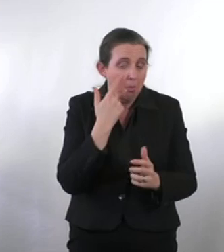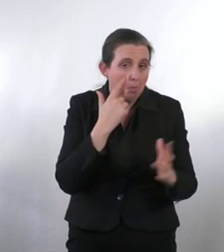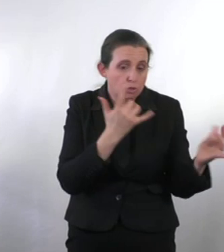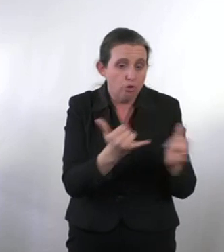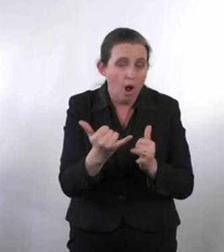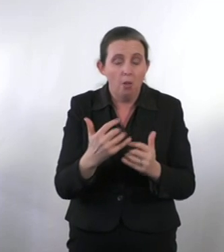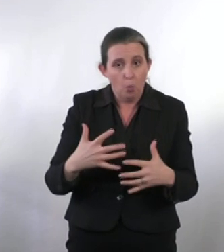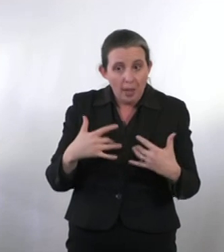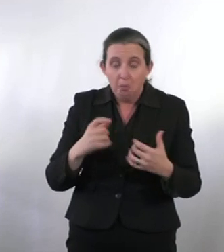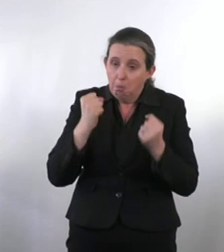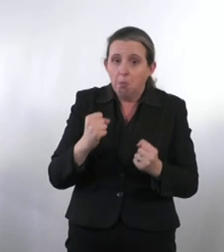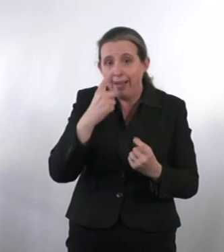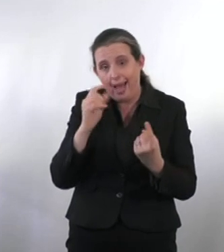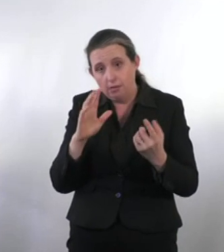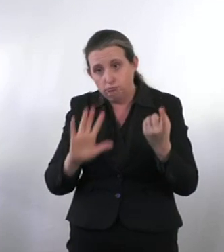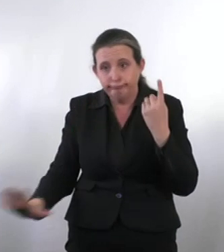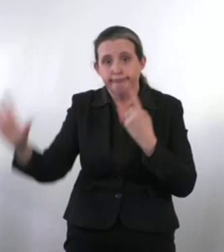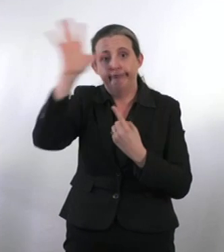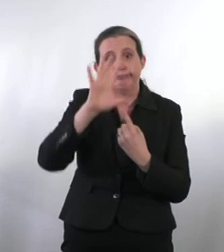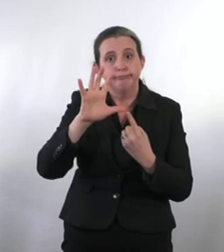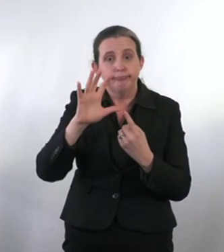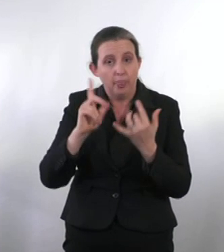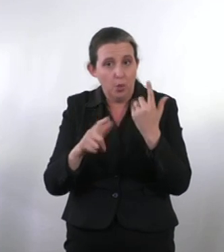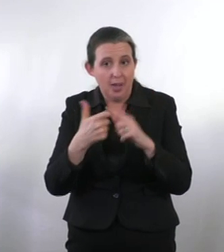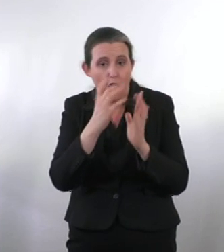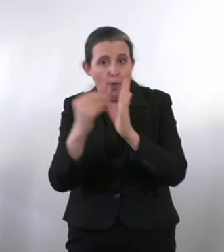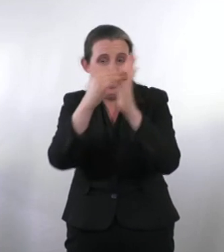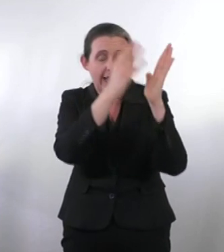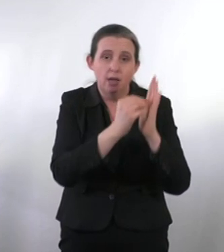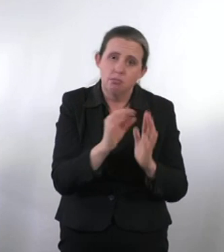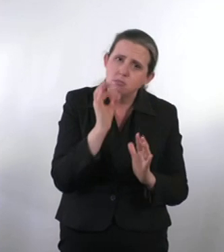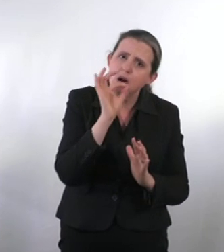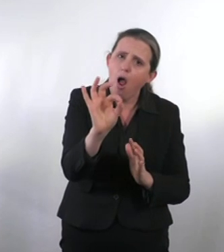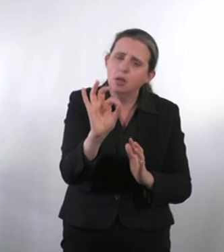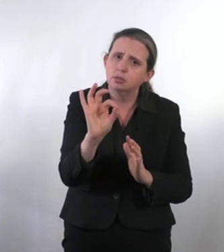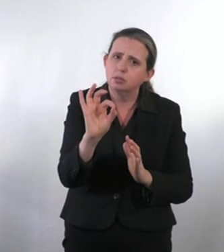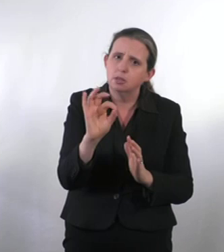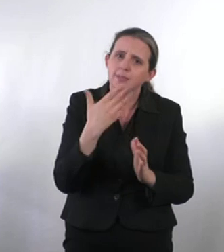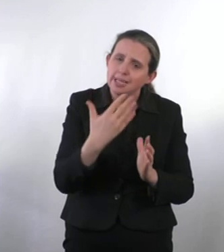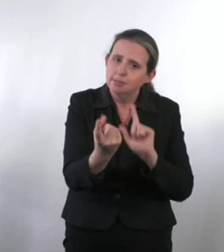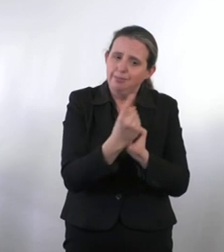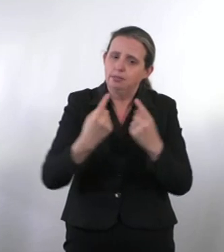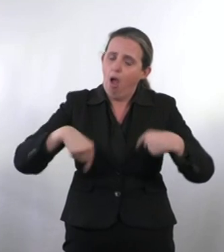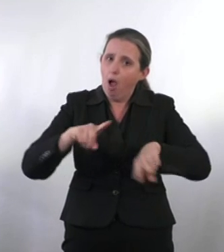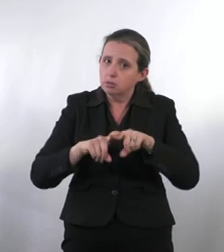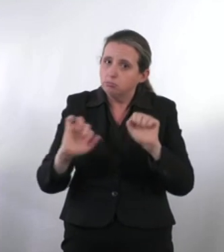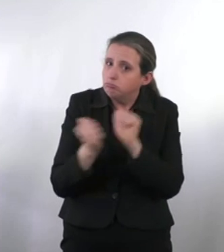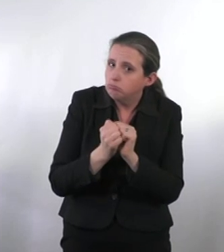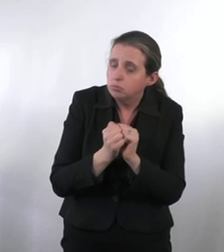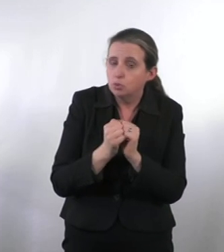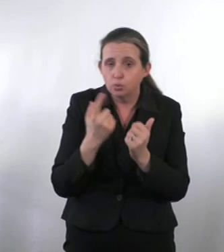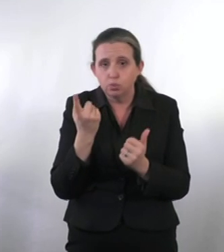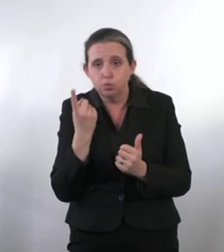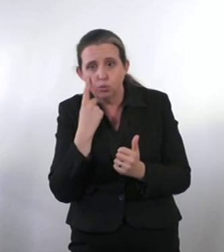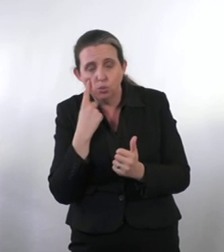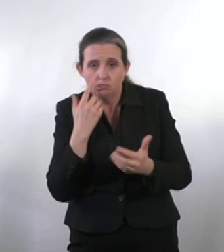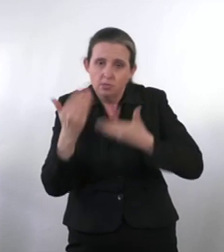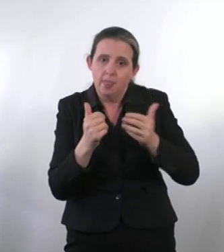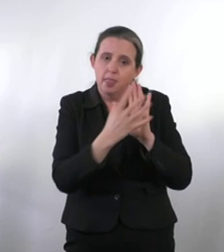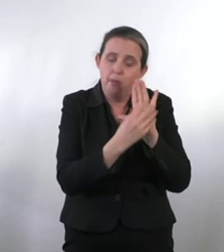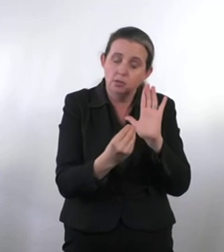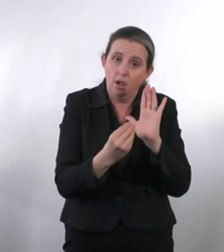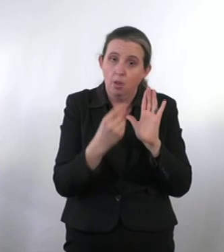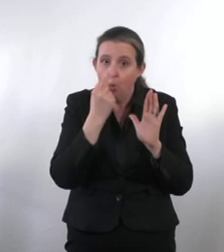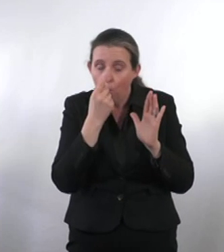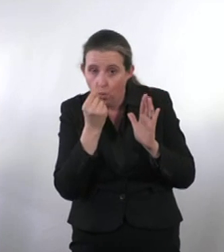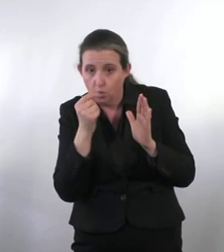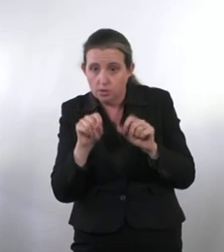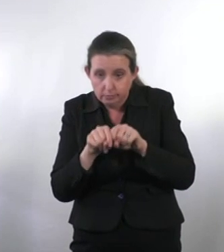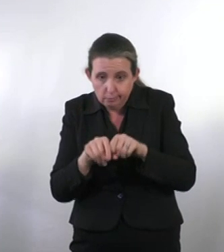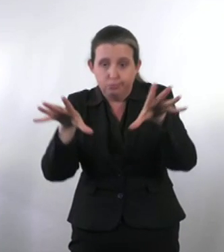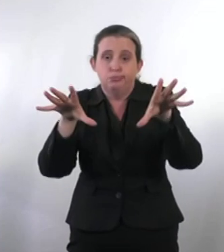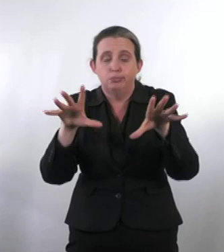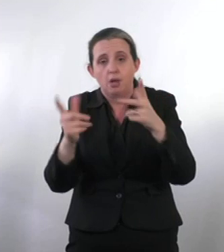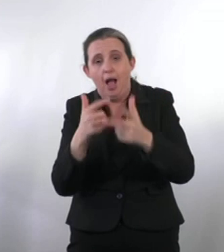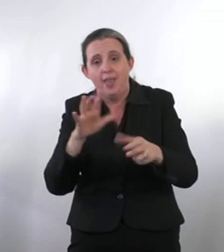So will my right hon. Friend meet me and South Pennine director, Kevin Carr, to discuss this model and look at how some of the Government’s £5 billion commitment to buses can be used to transform rural services?